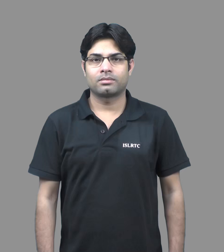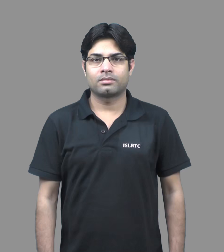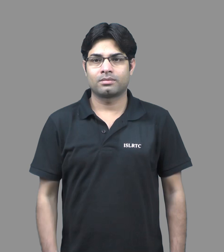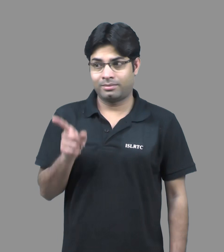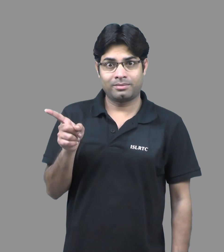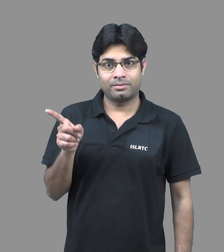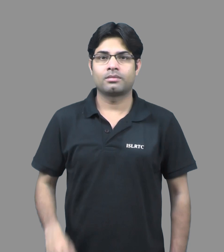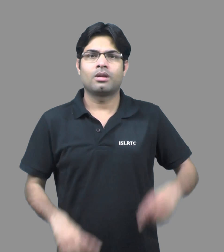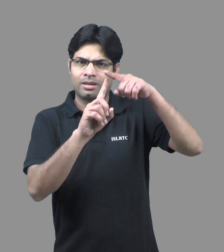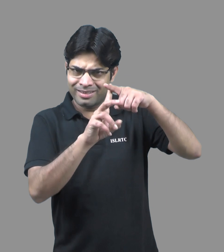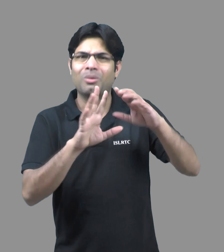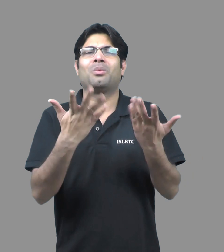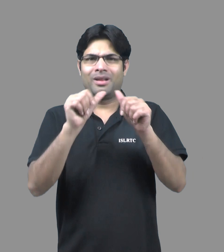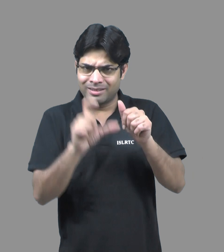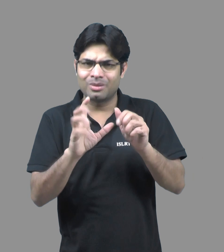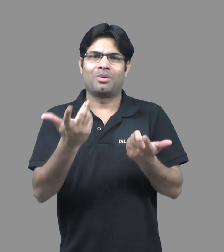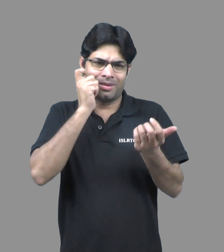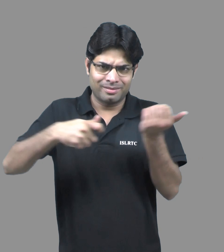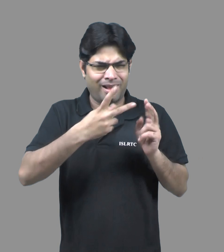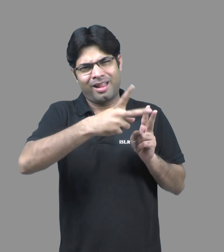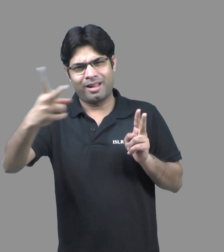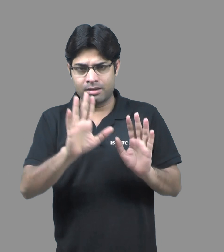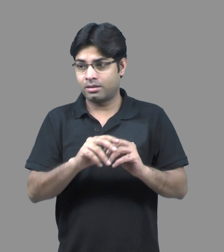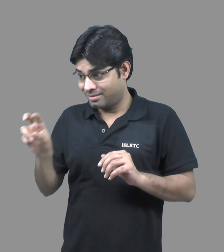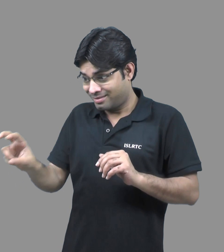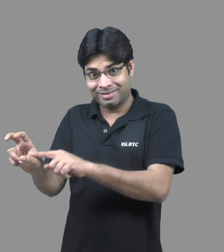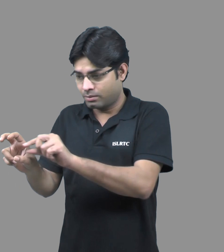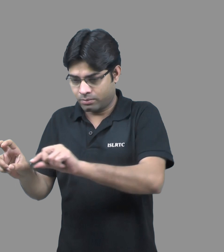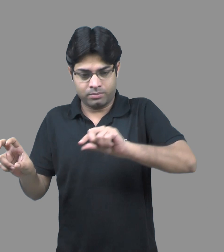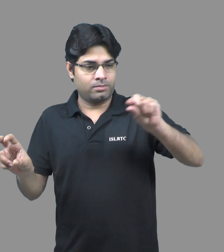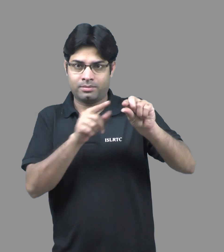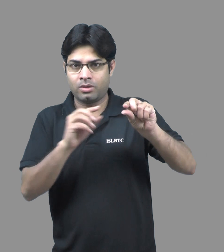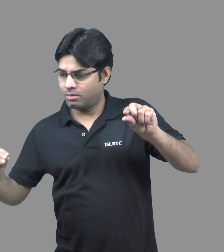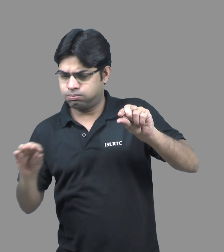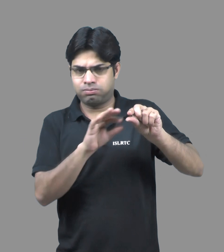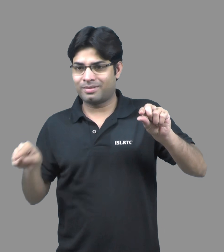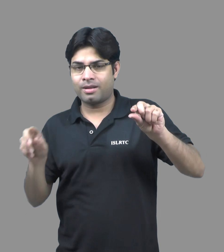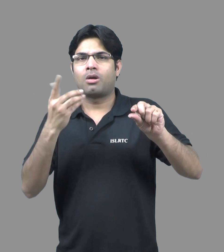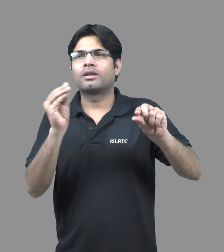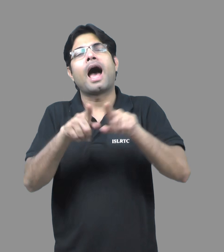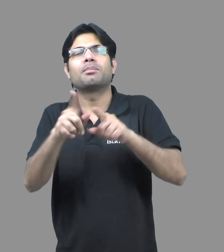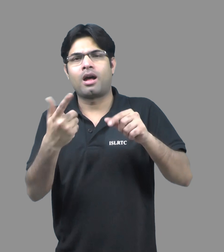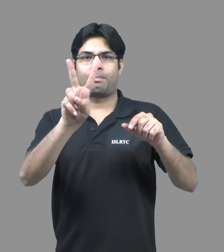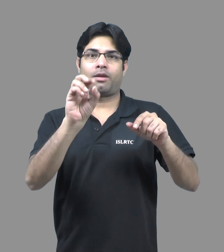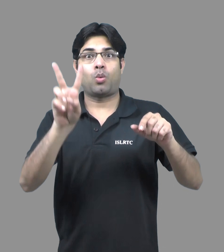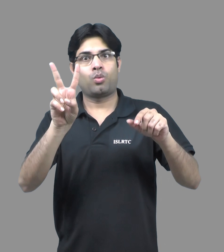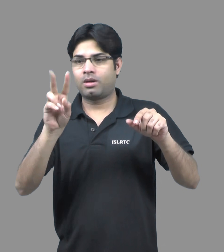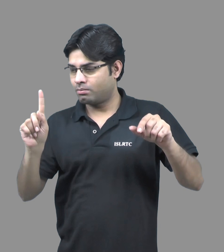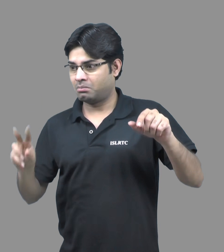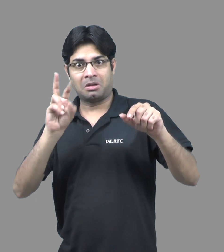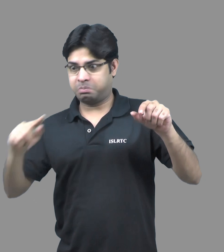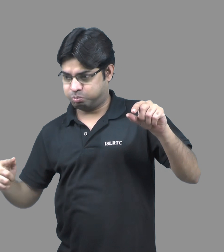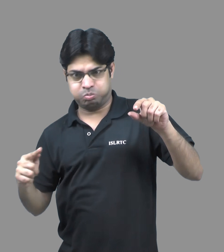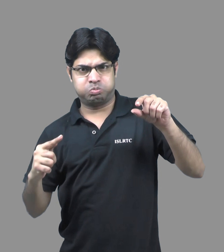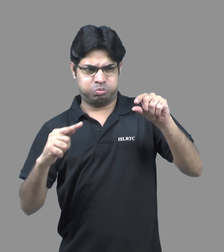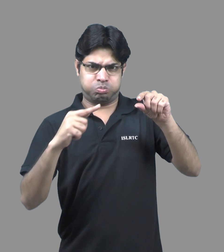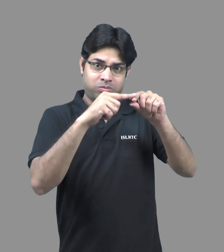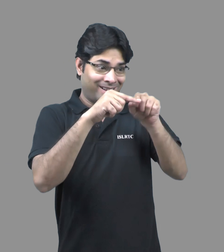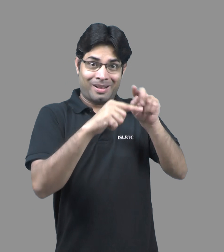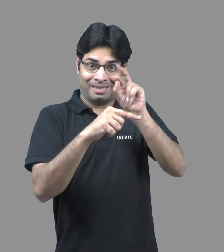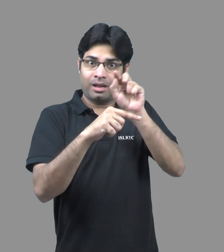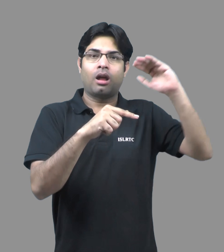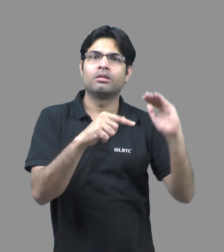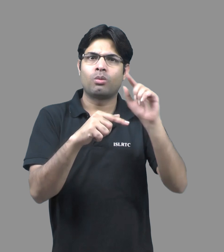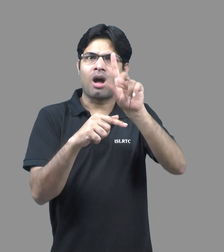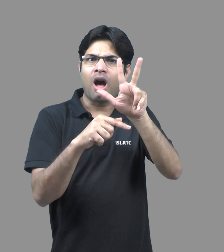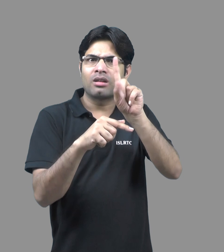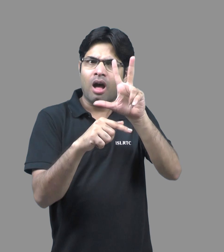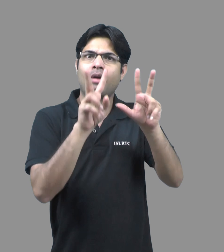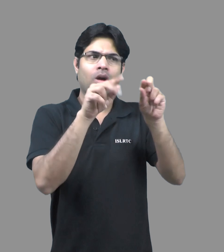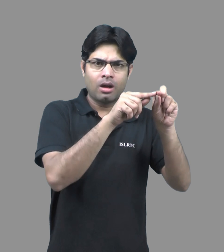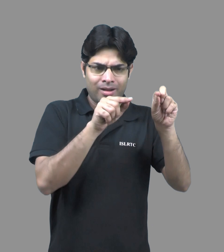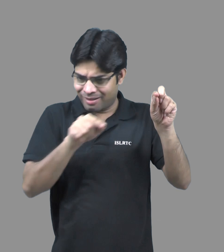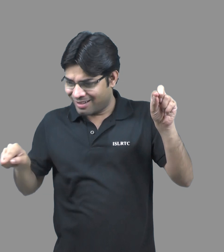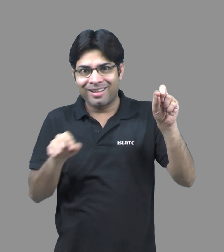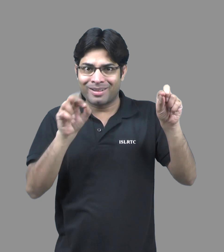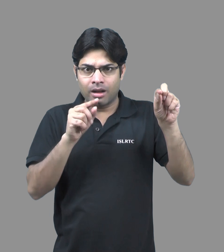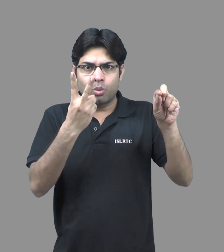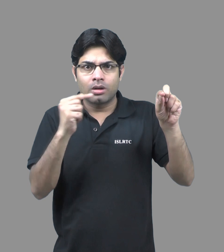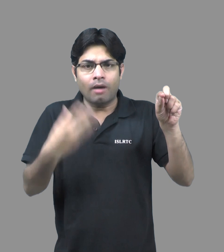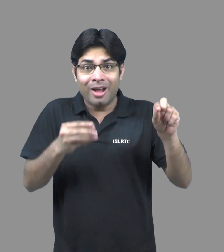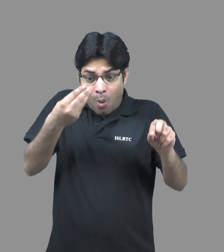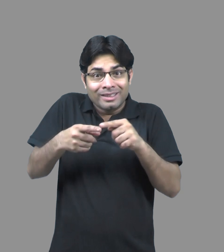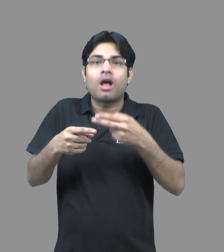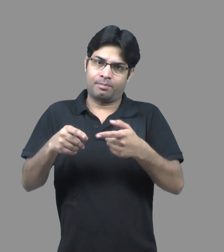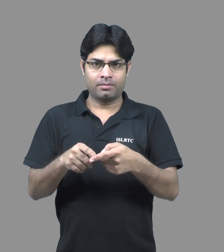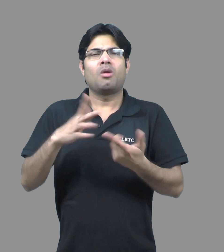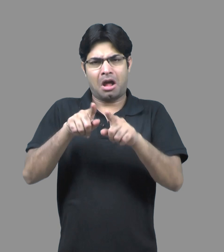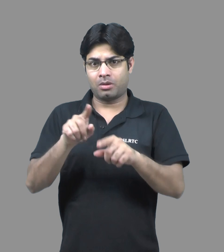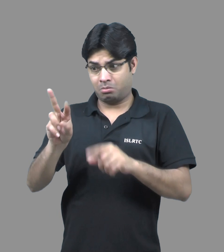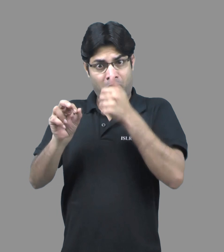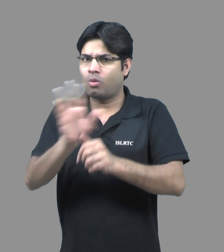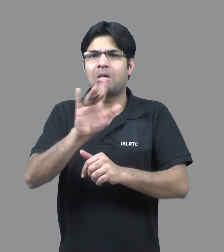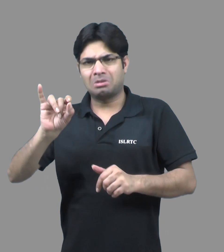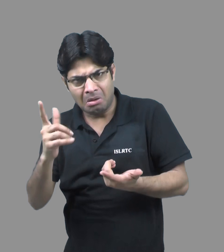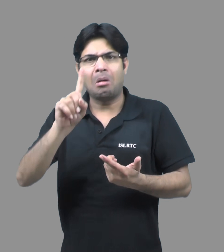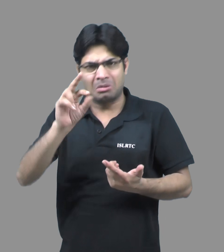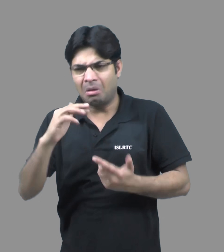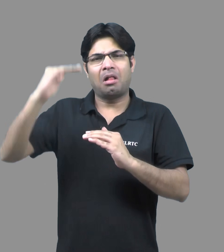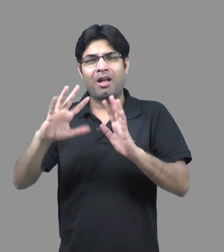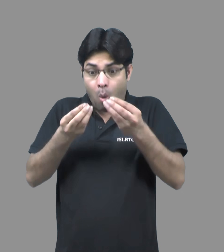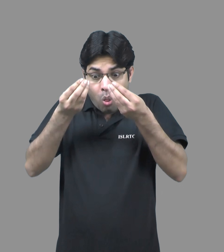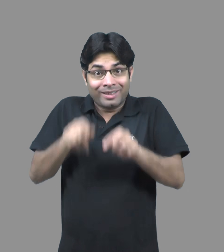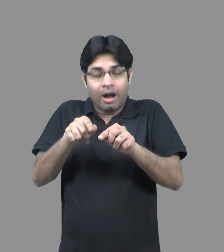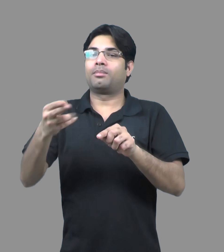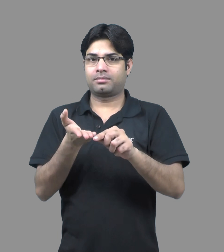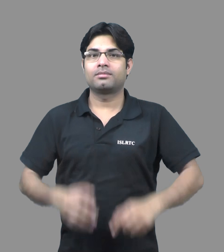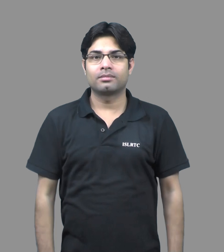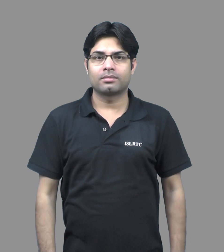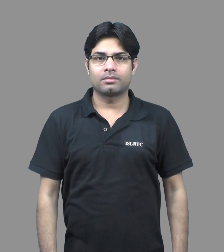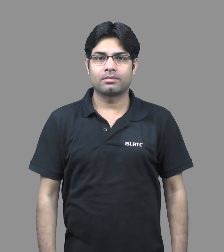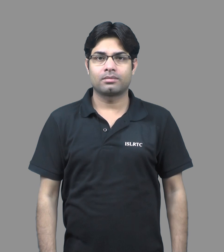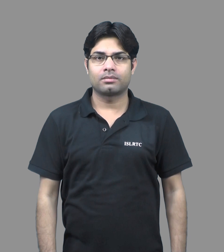Voltage Drop